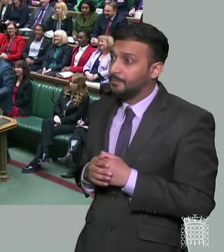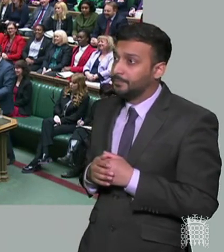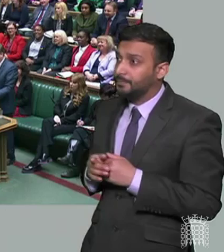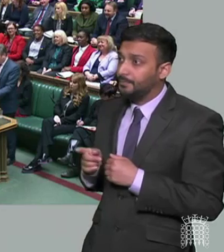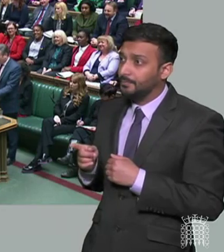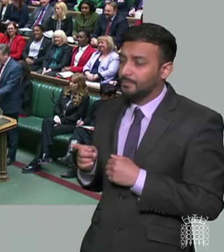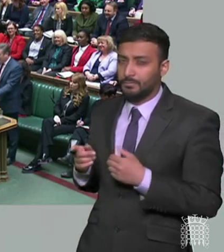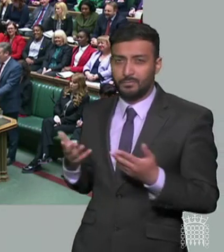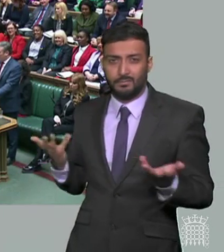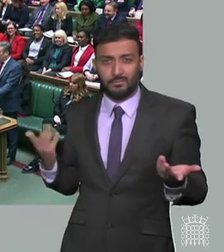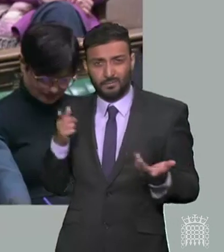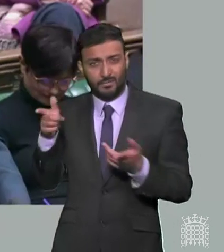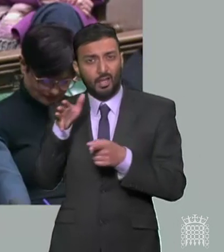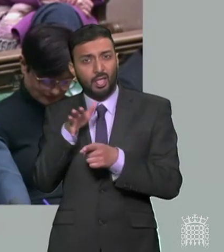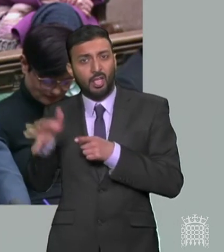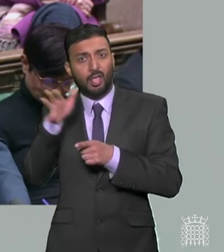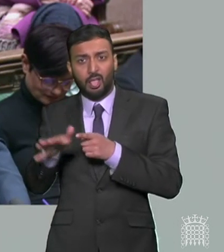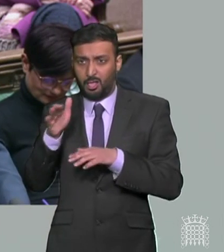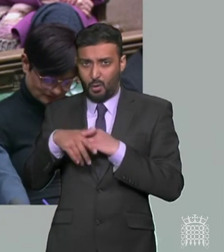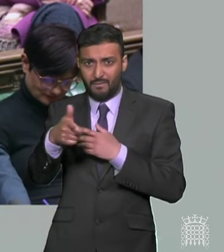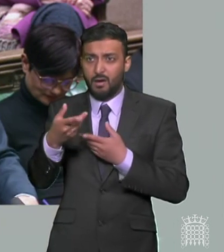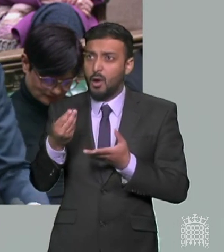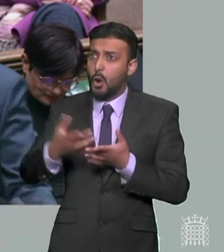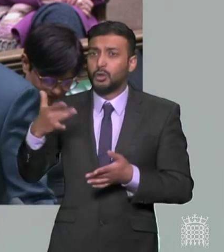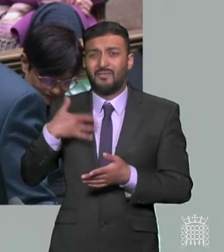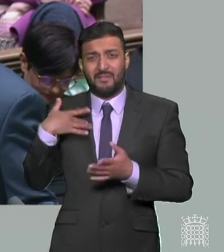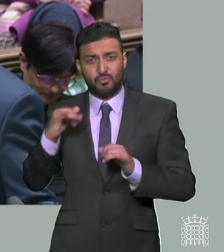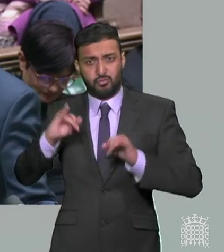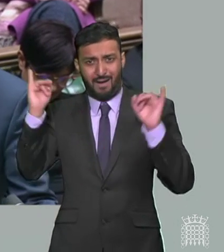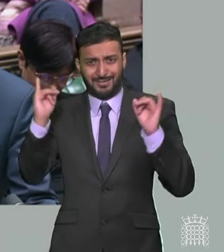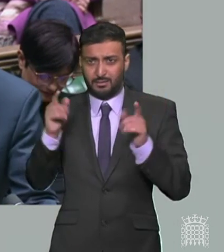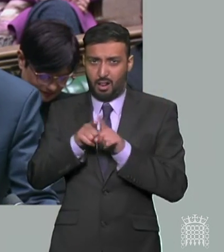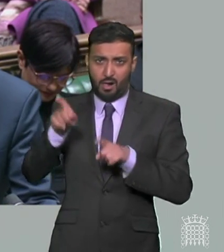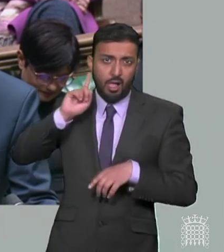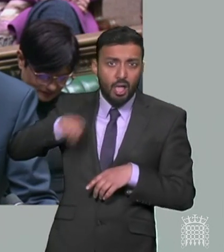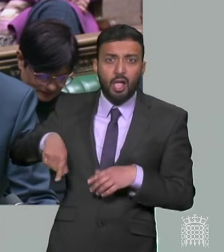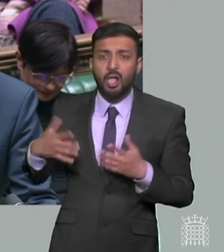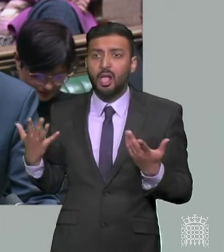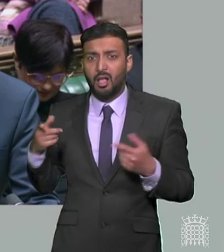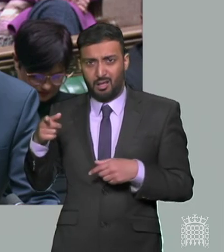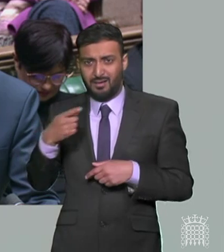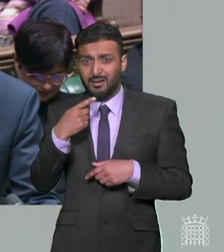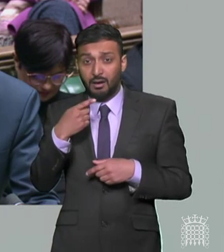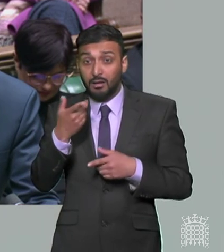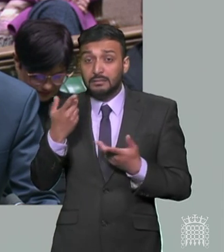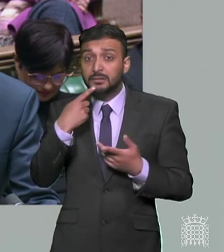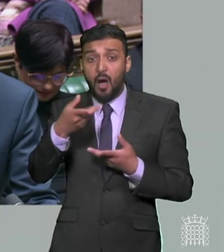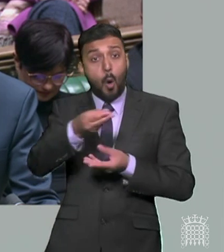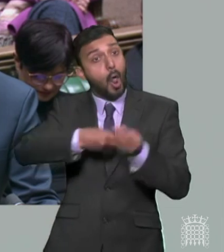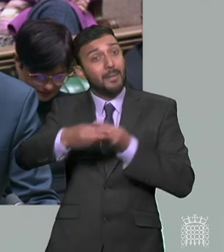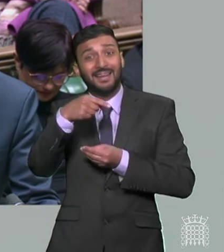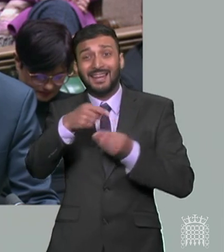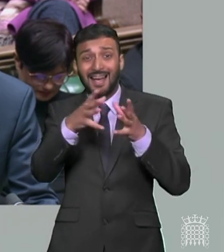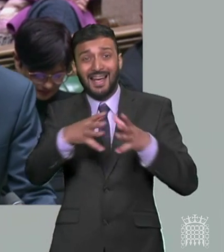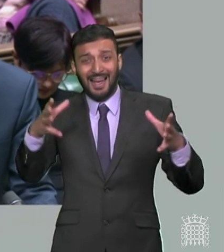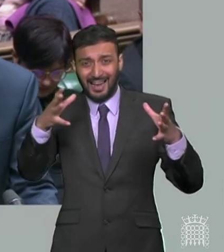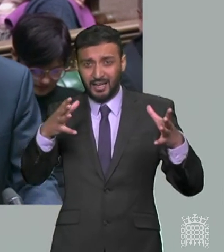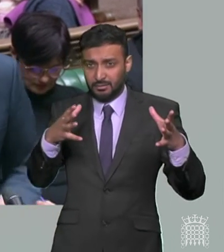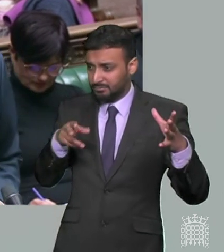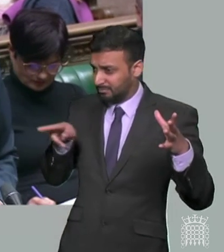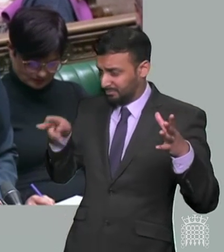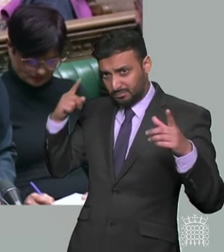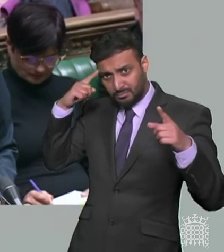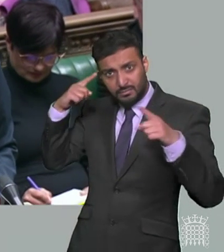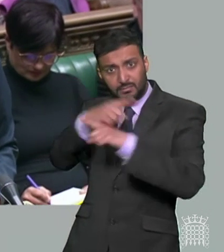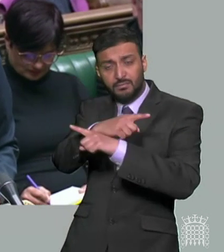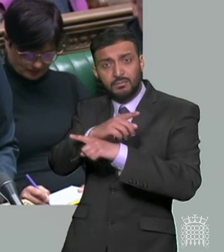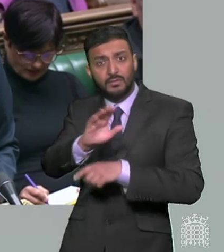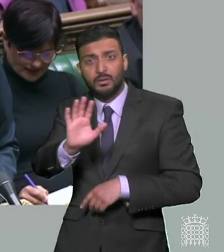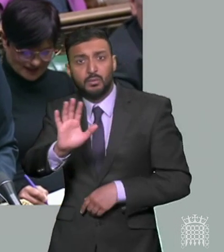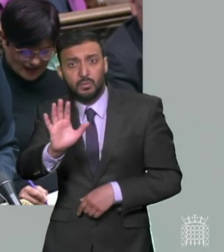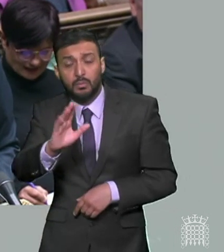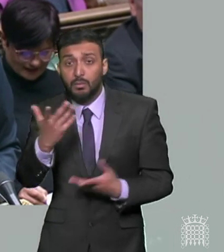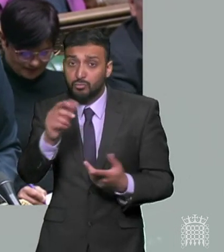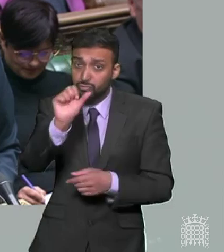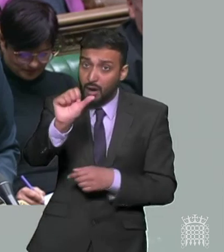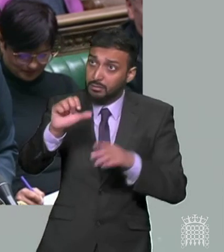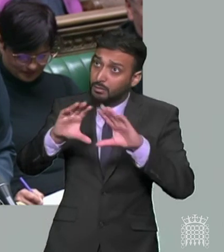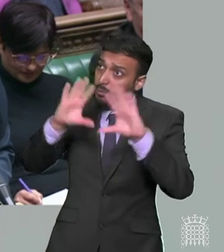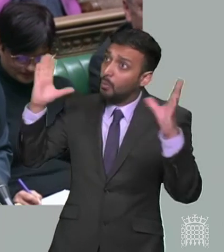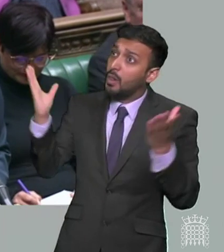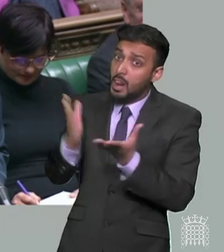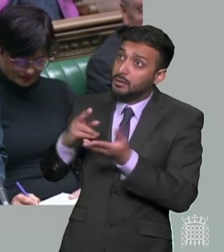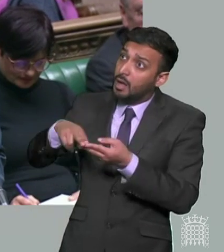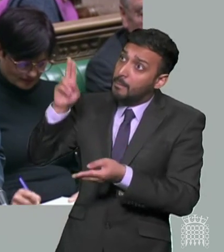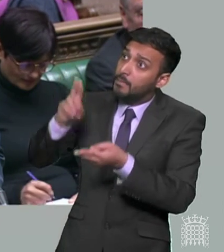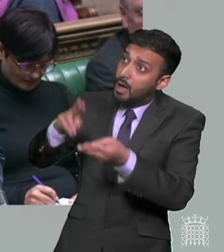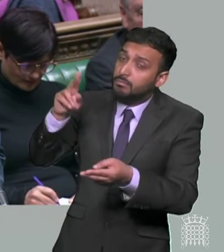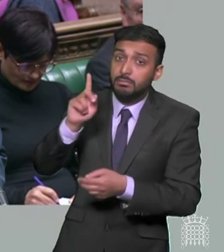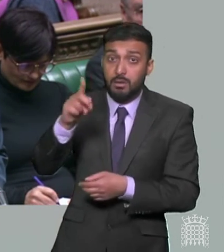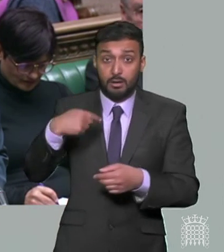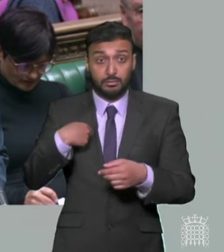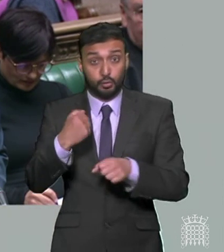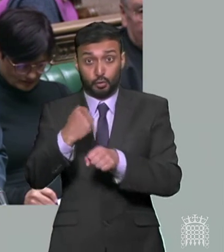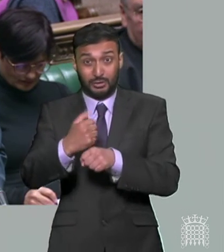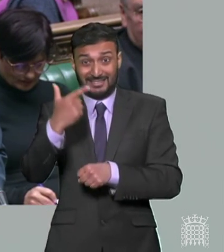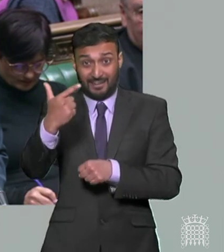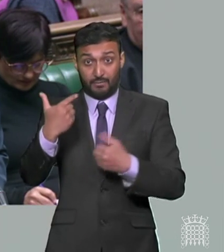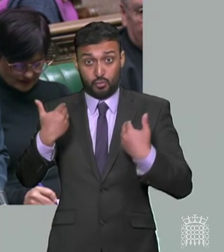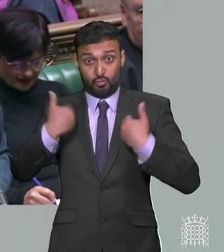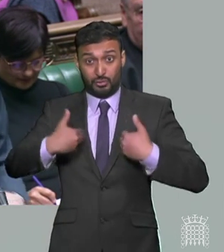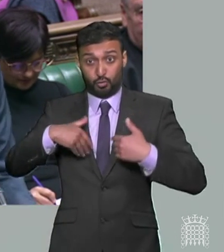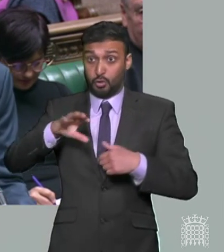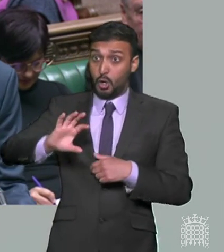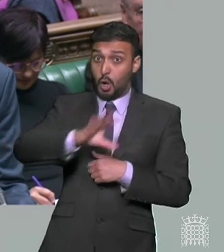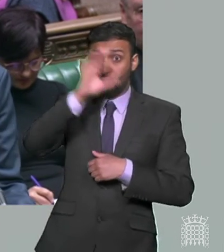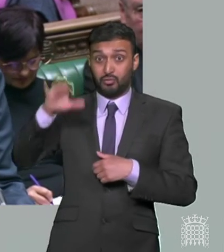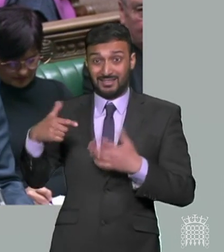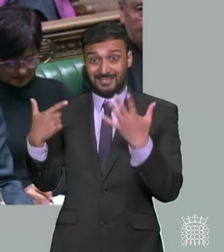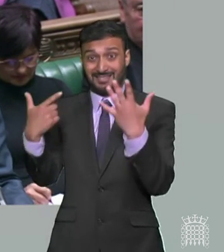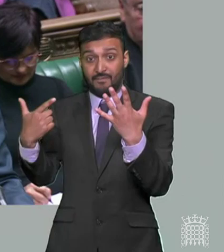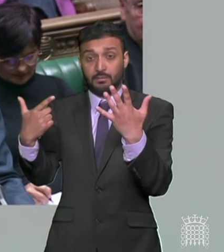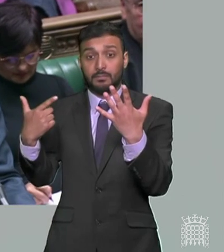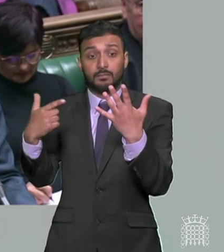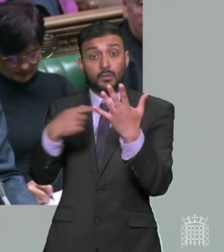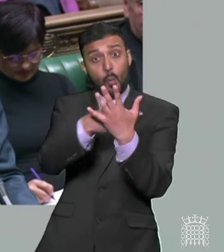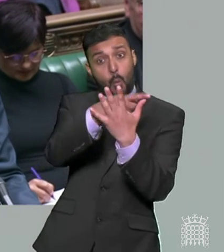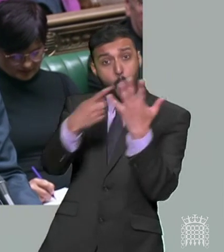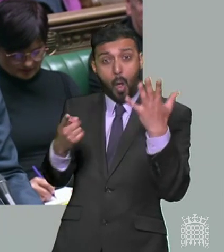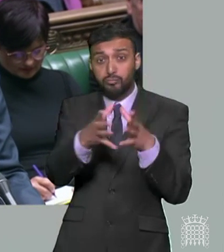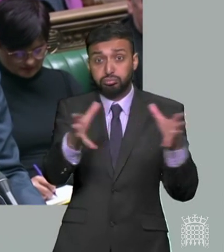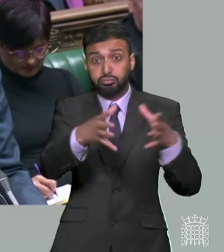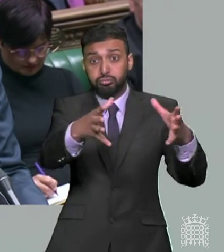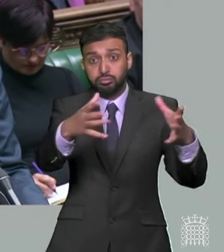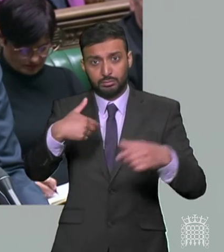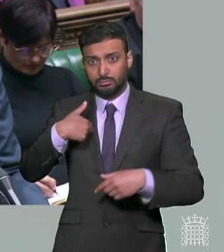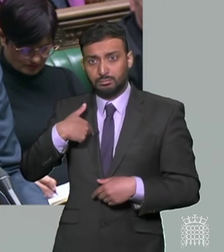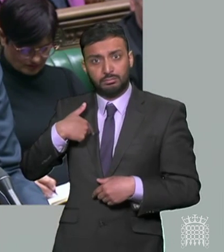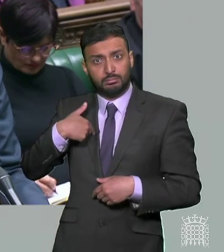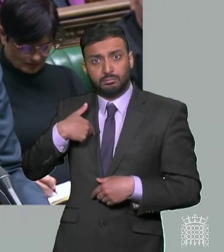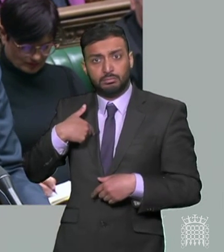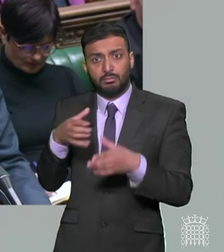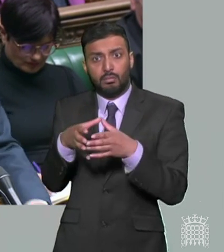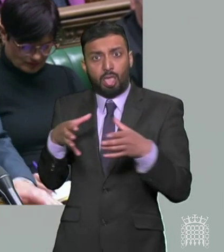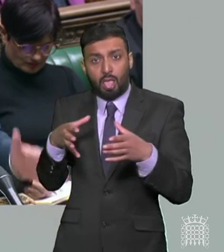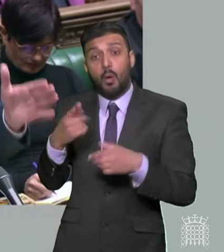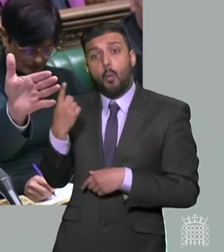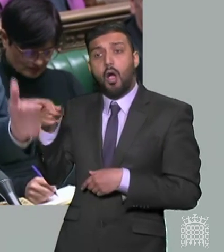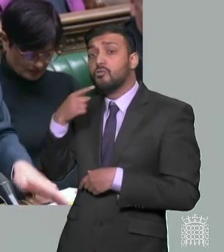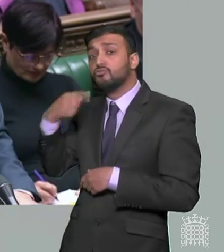He pretends the economy is booming and where there are problems they are global, but in the real world our growth is set to be slower than every G20 country except one—Russia—and our inflation is going to be double that in the rest of the G7.